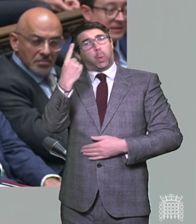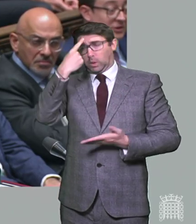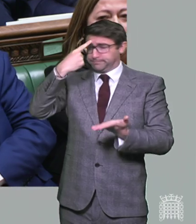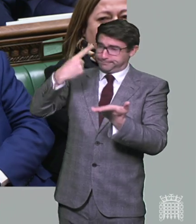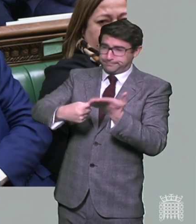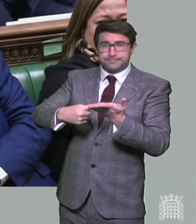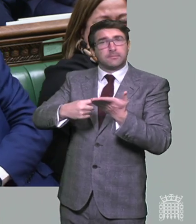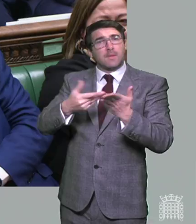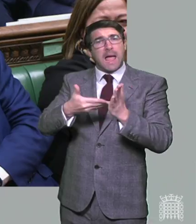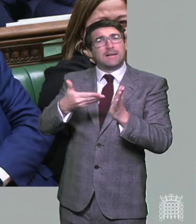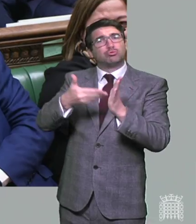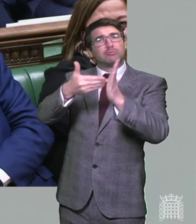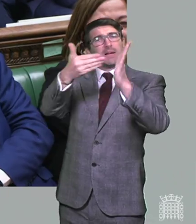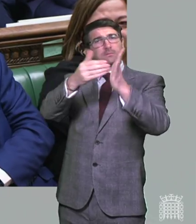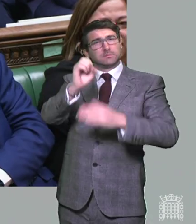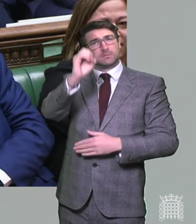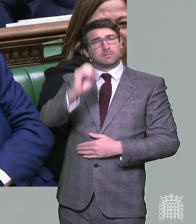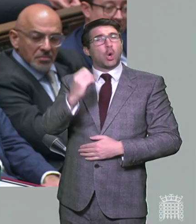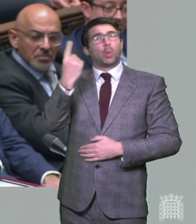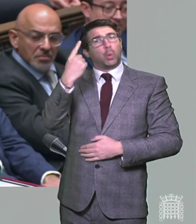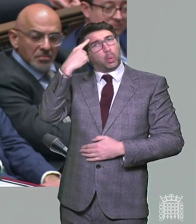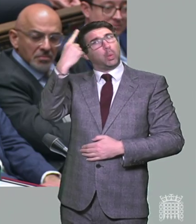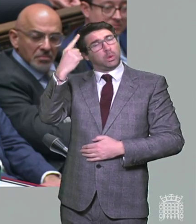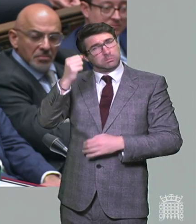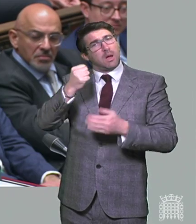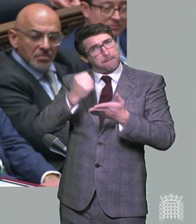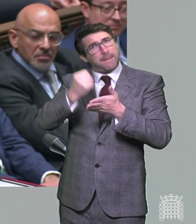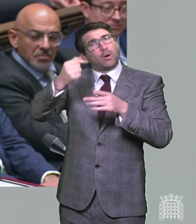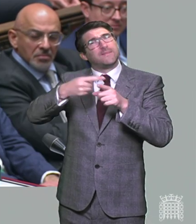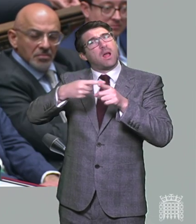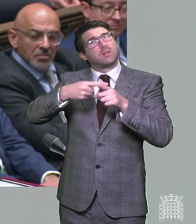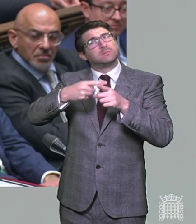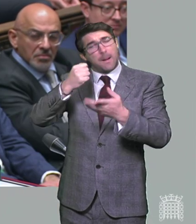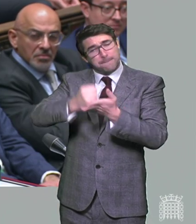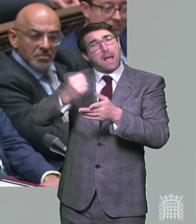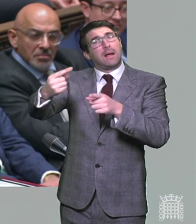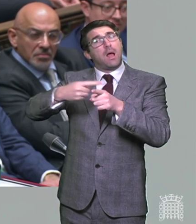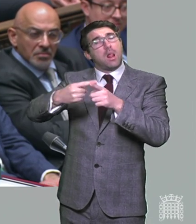But I want to do all I can to help families across Britain.